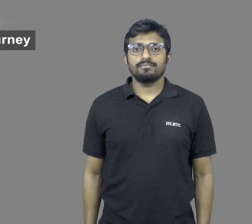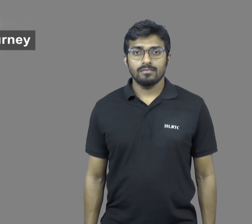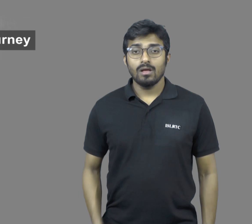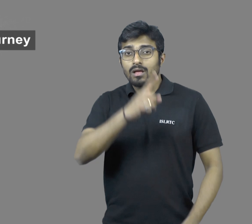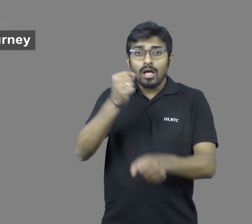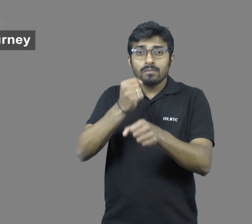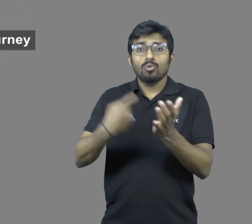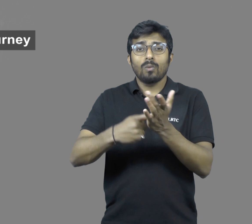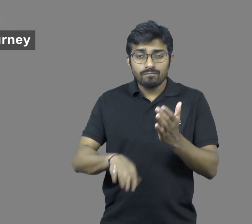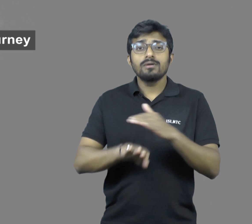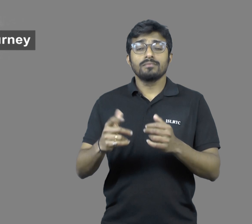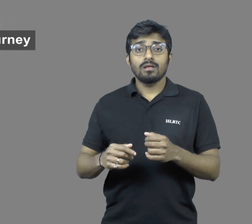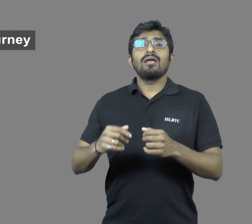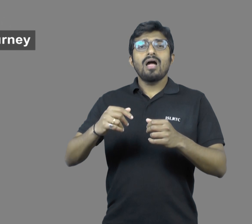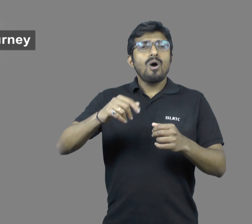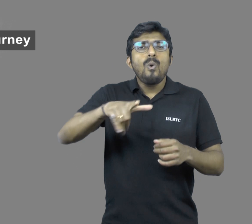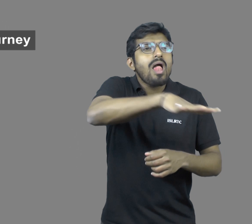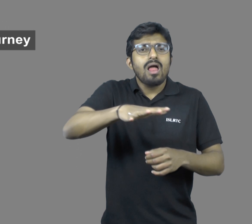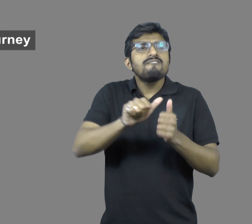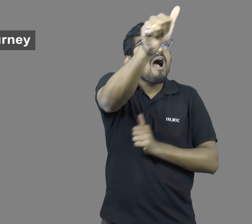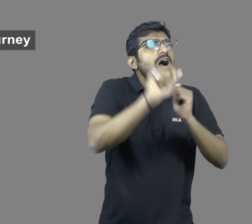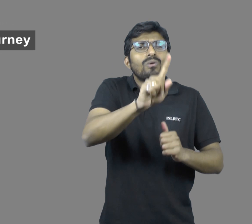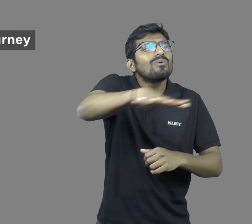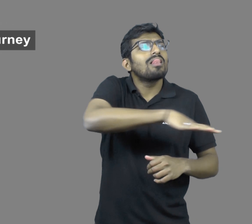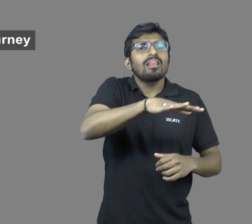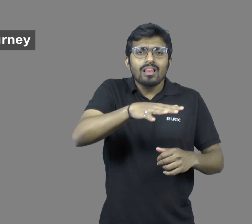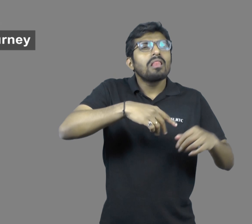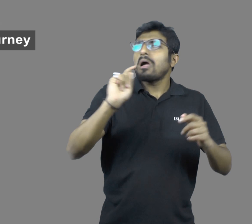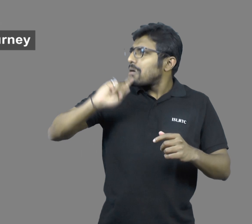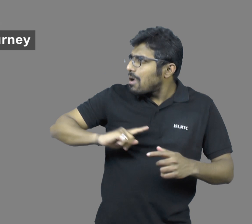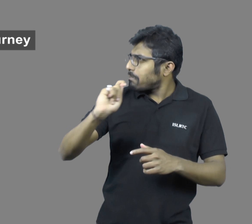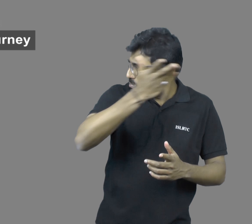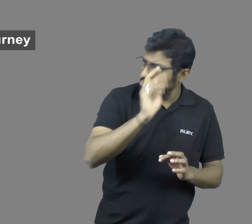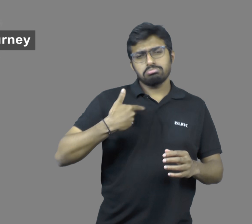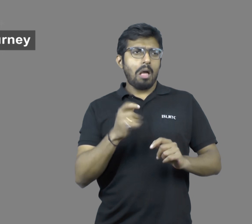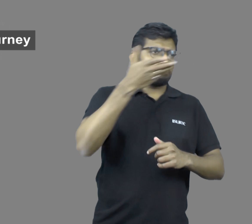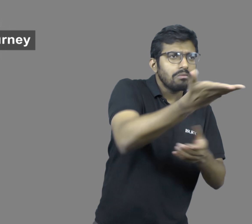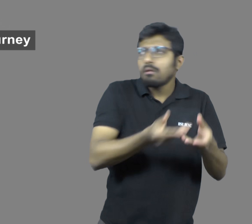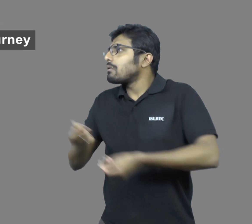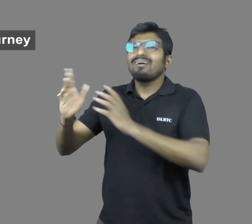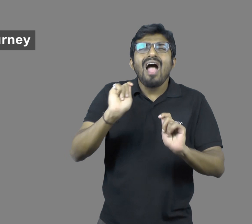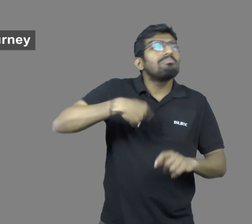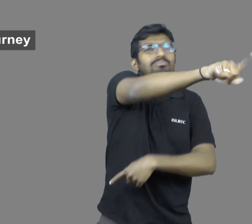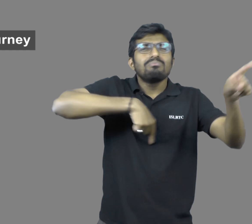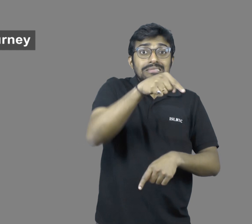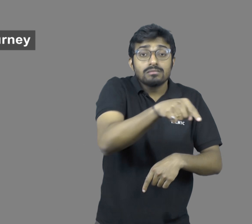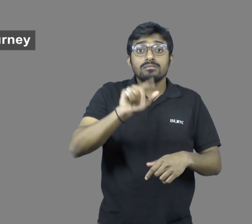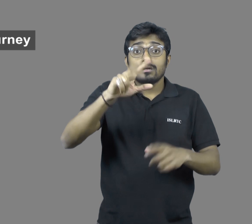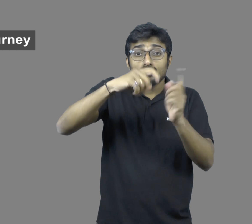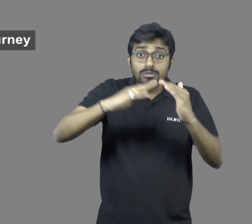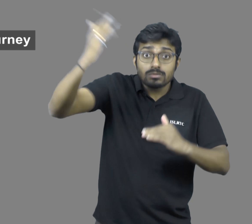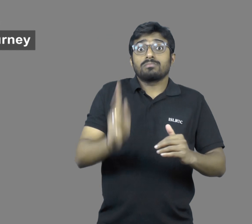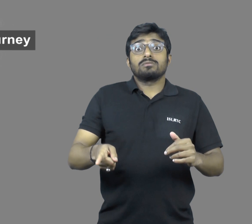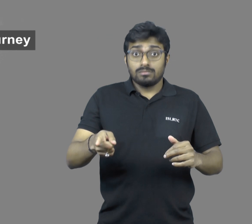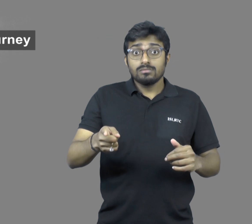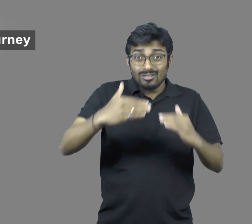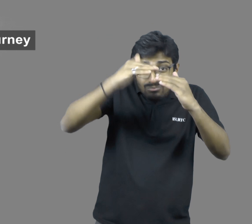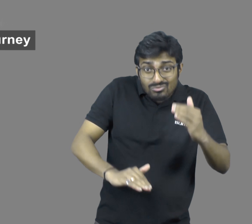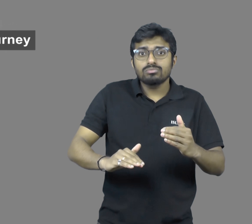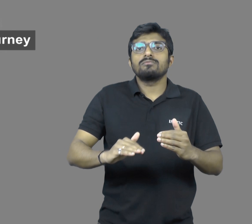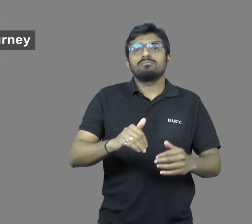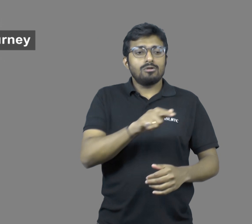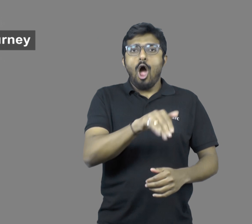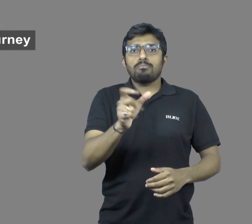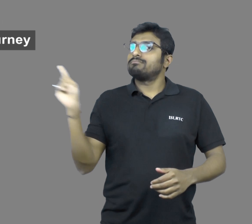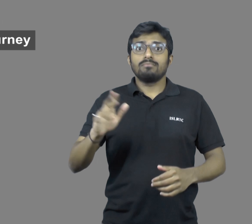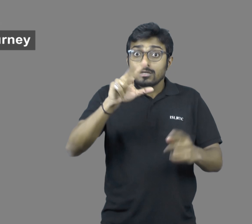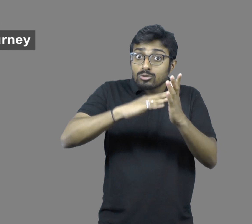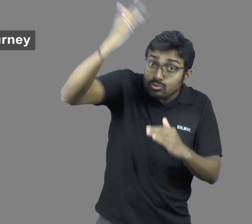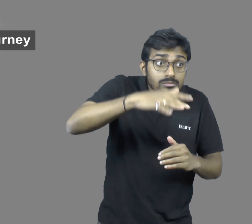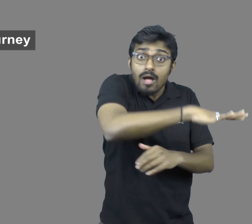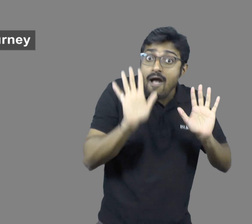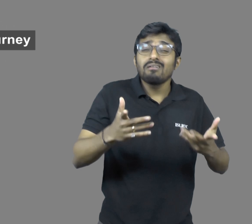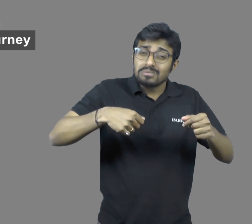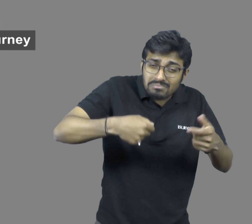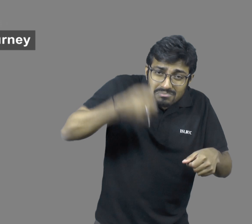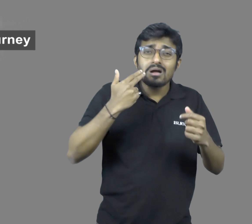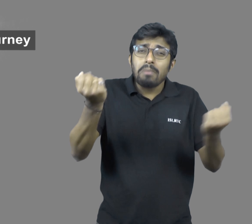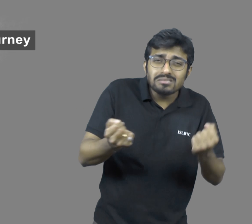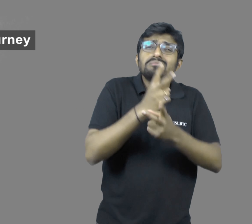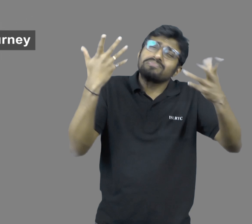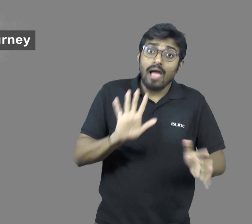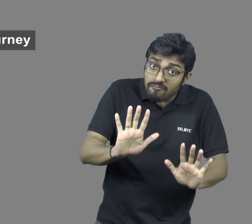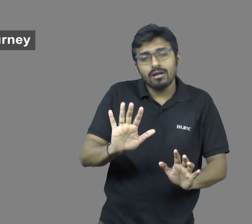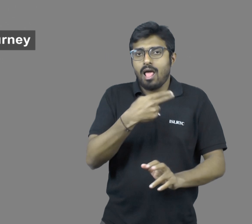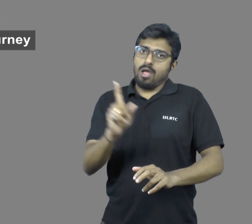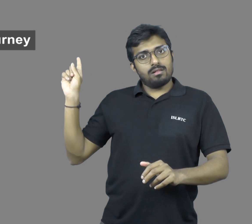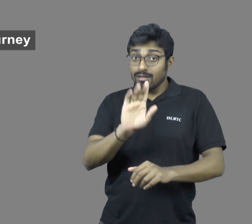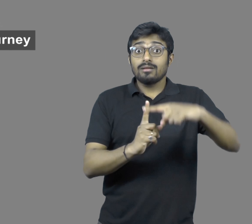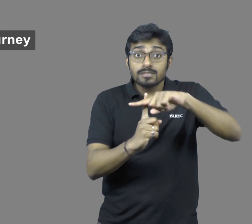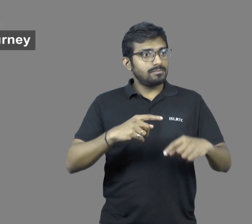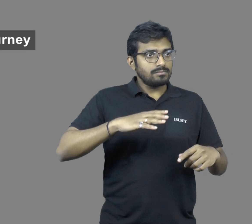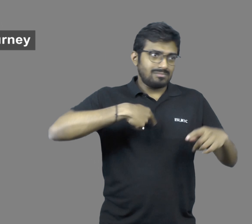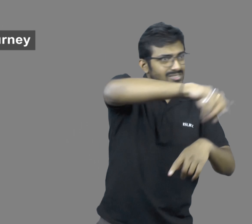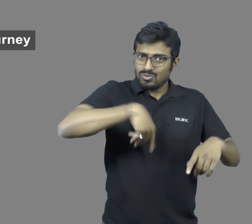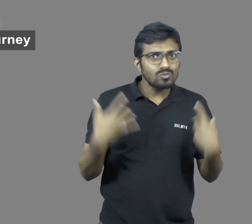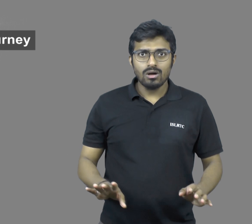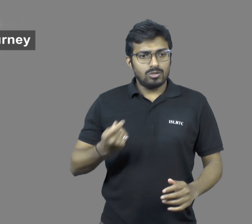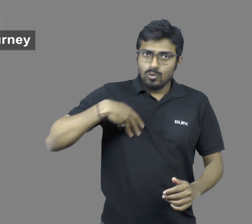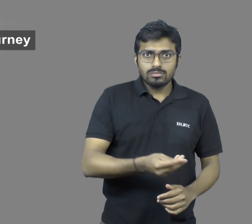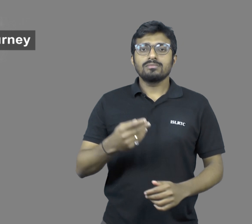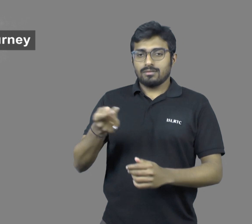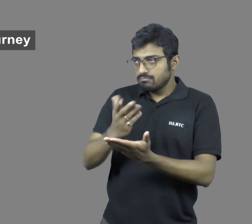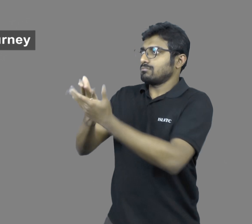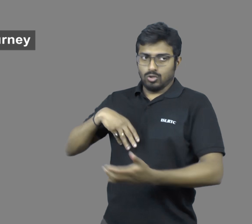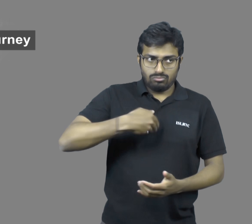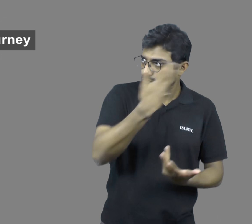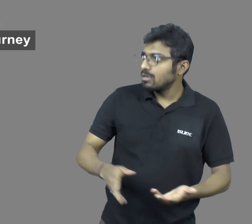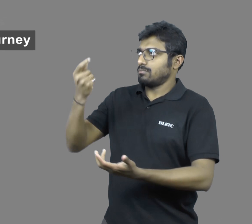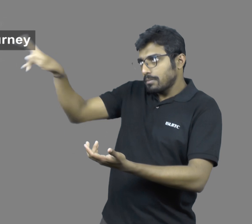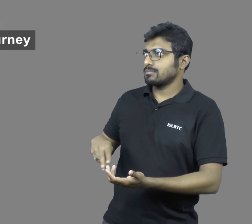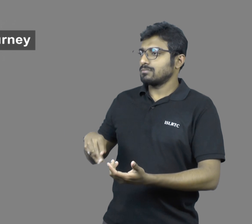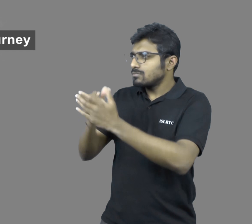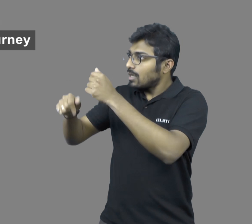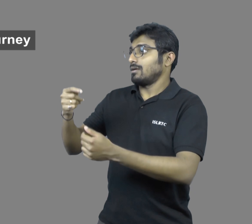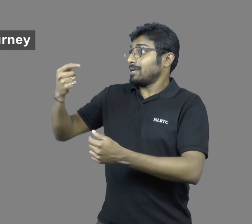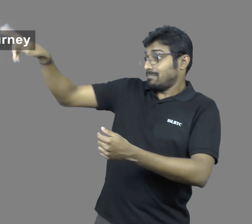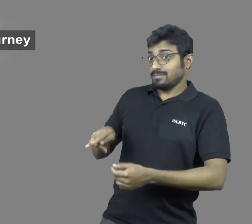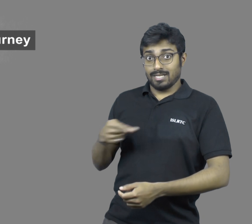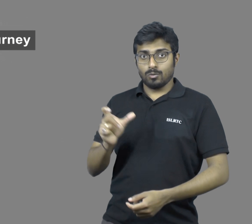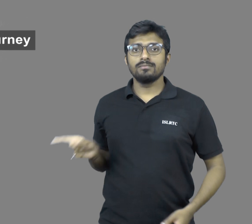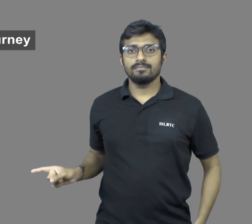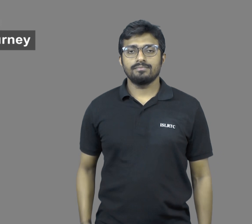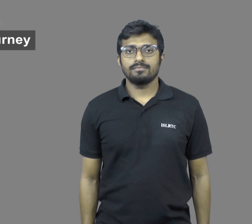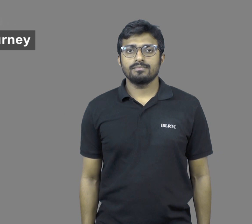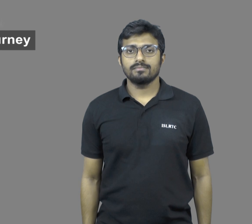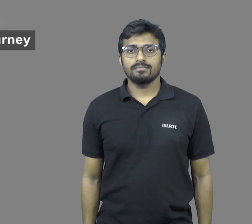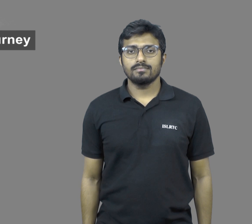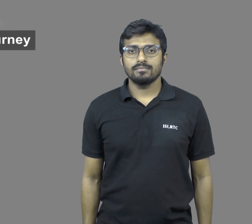Local Journey